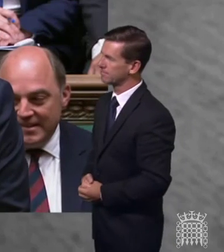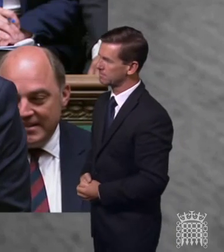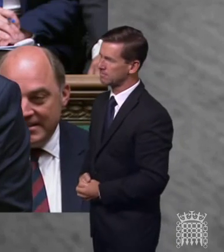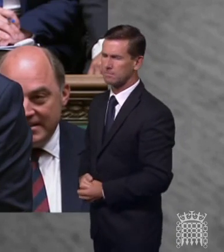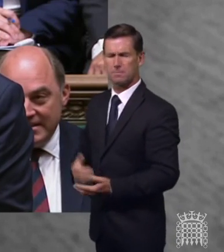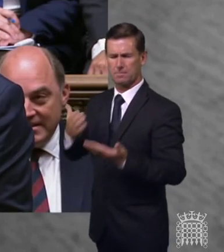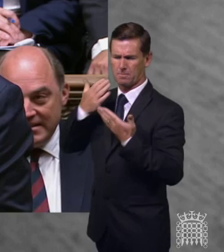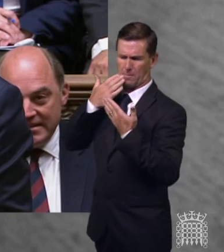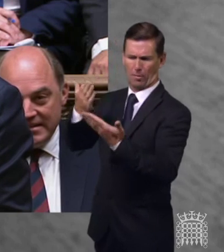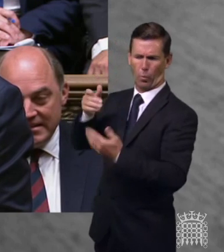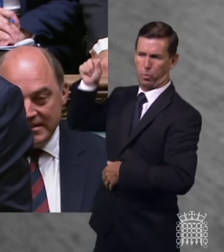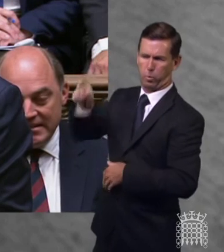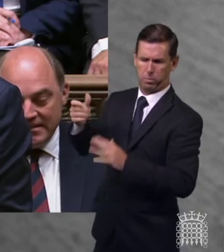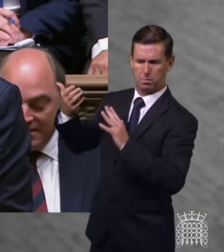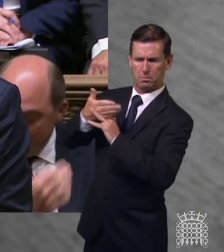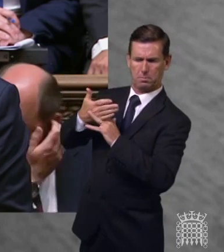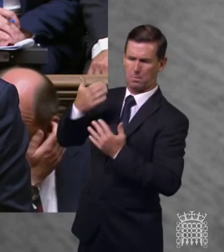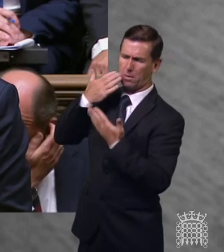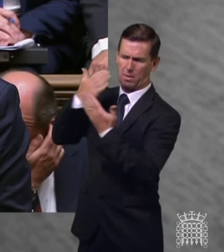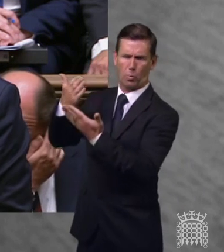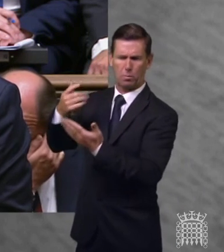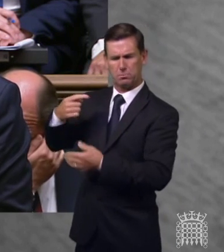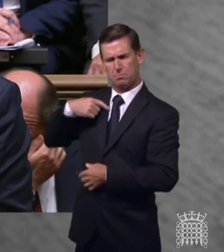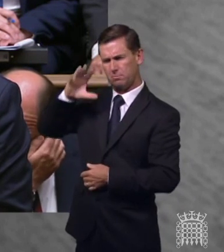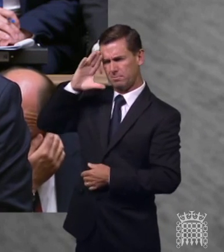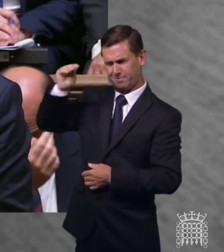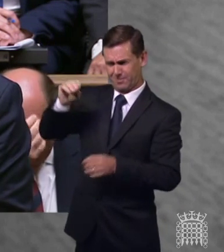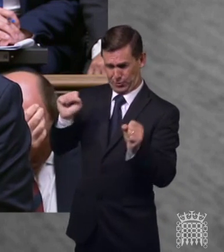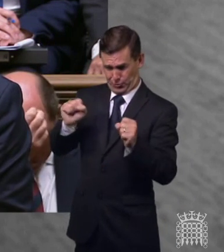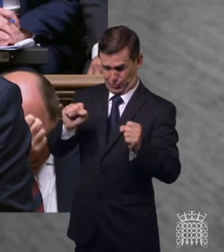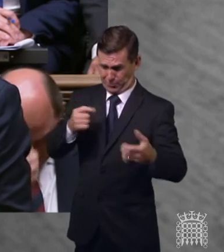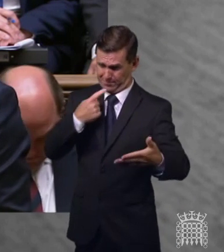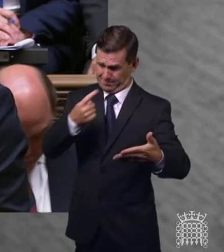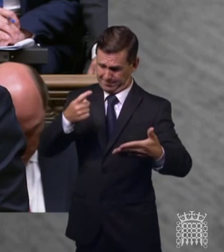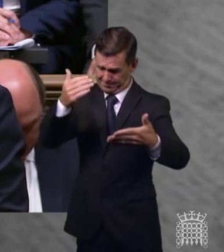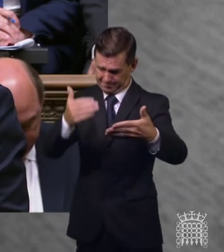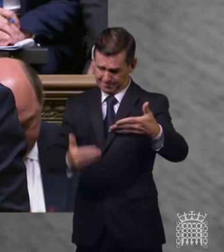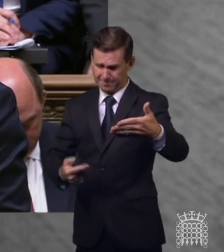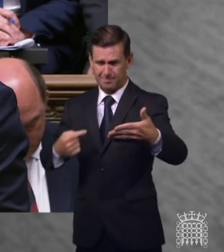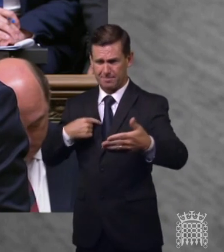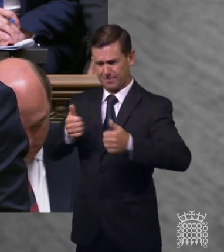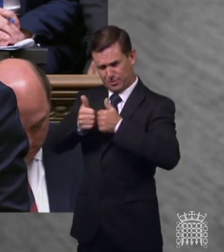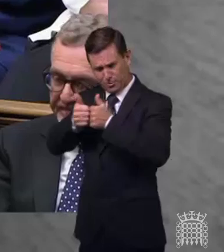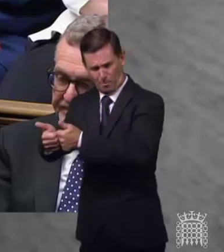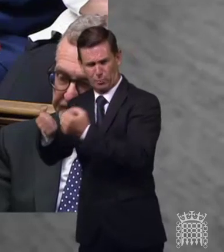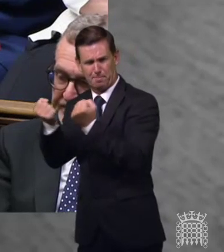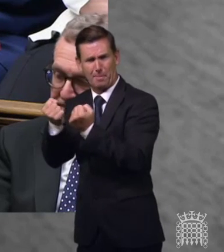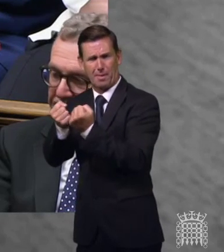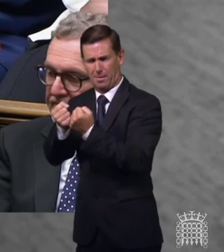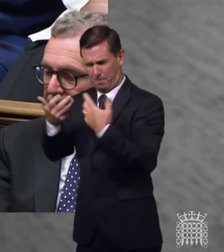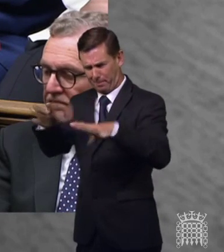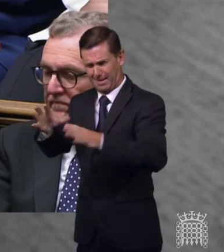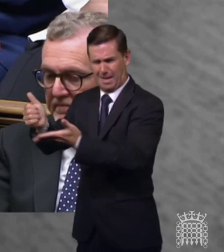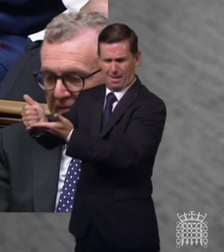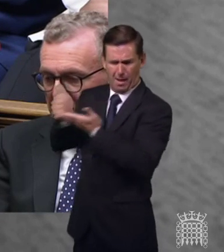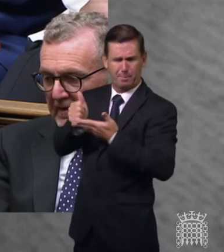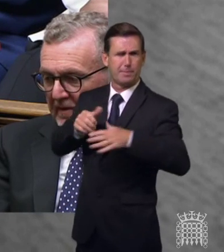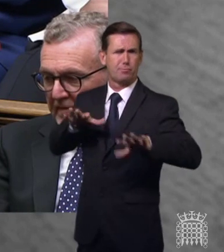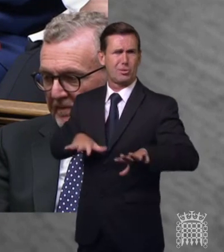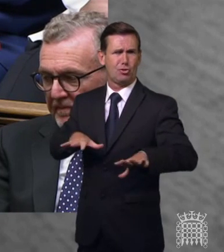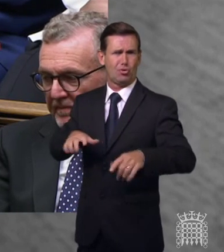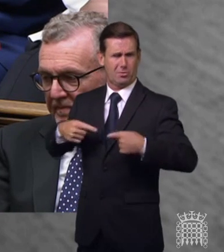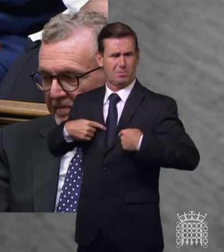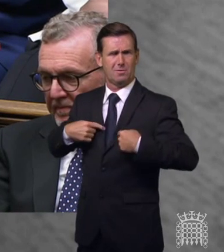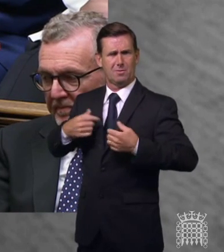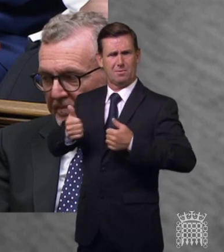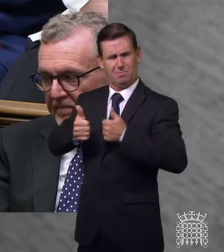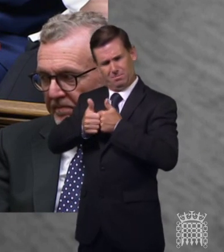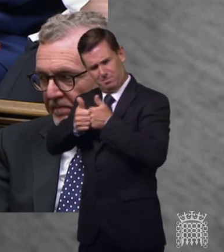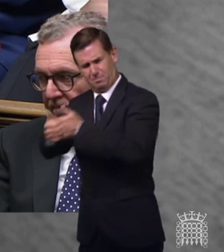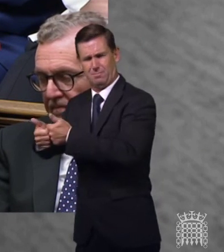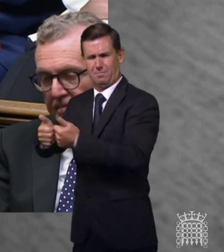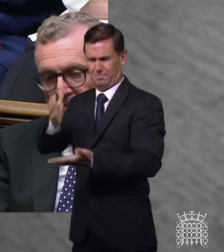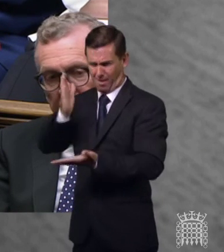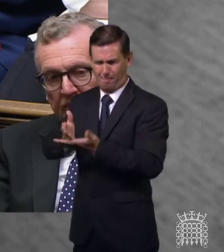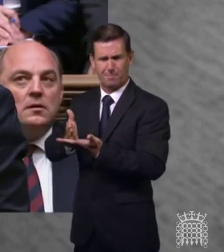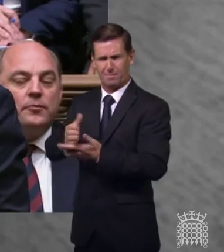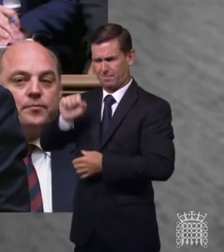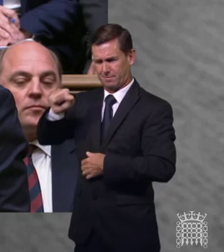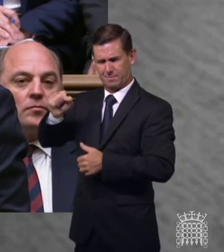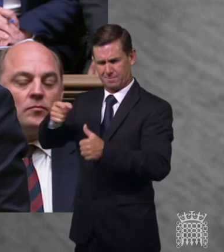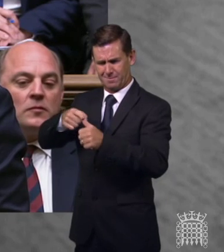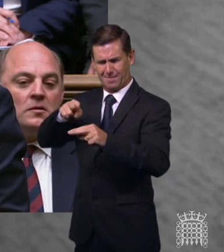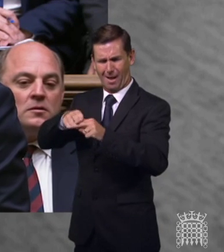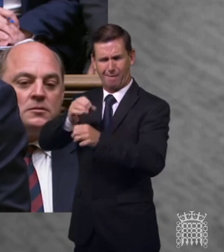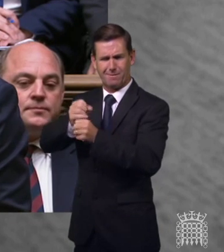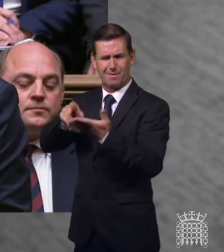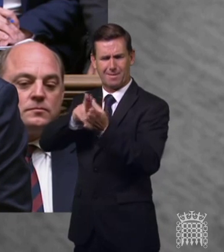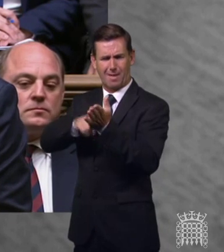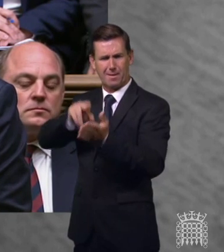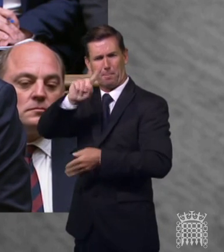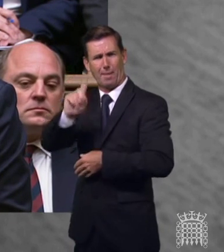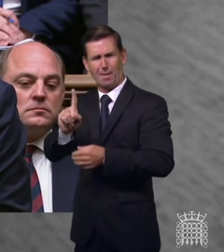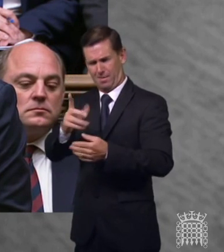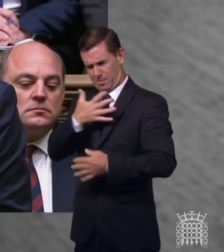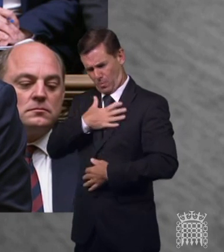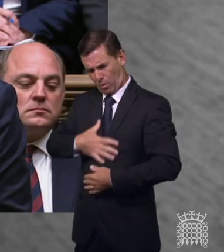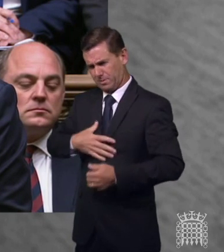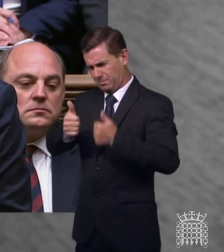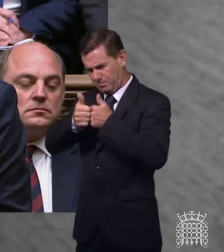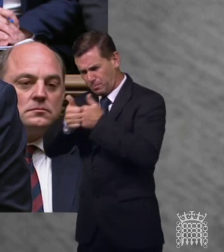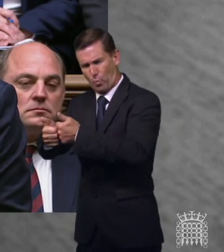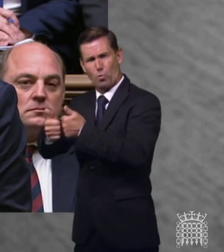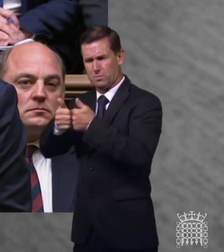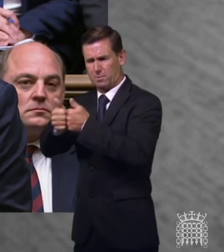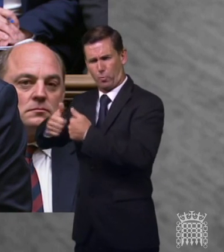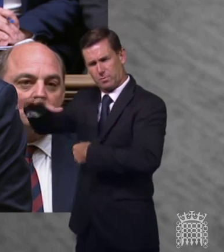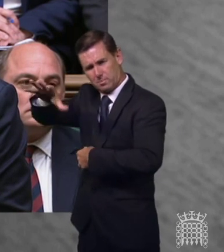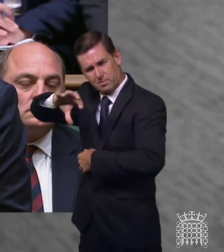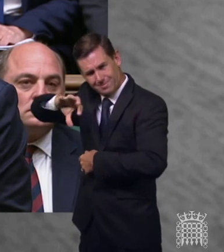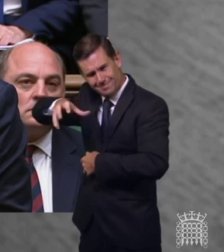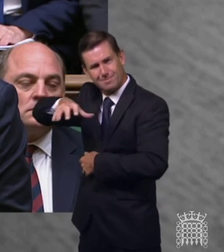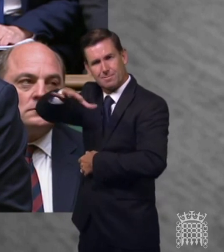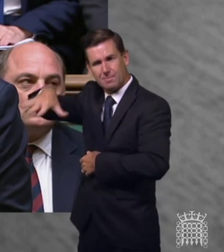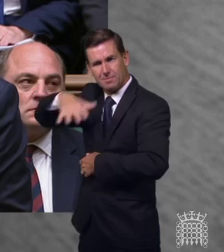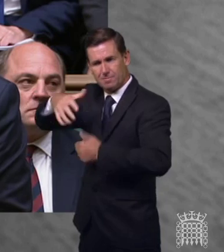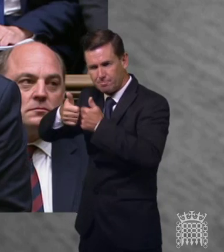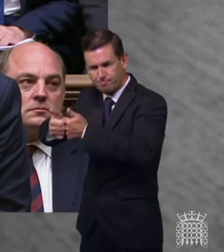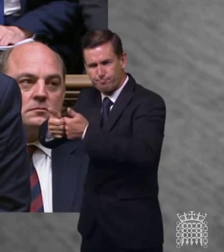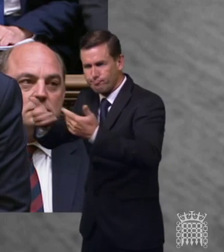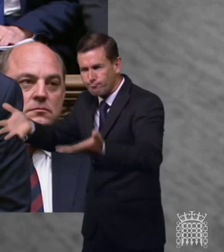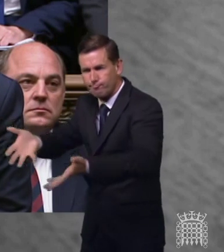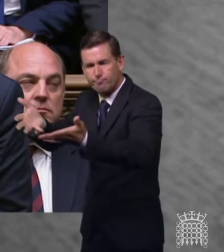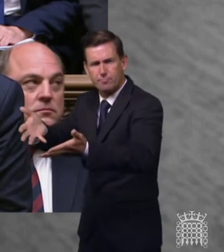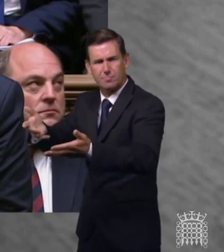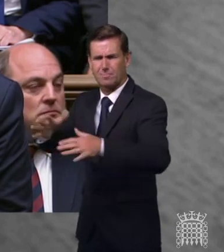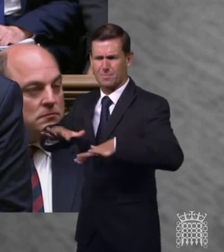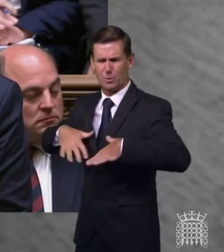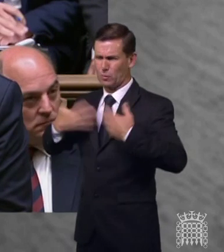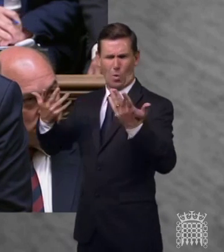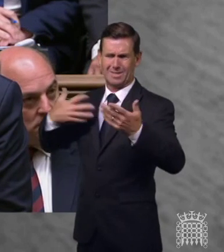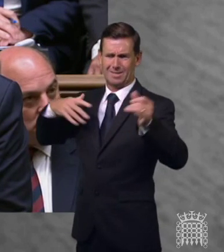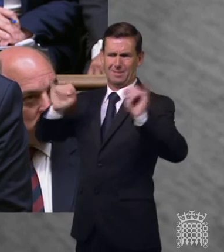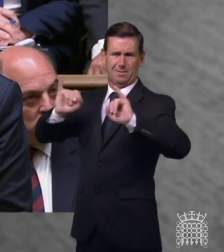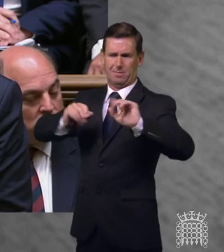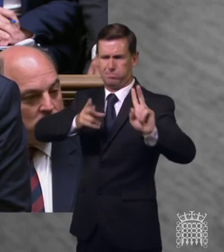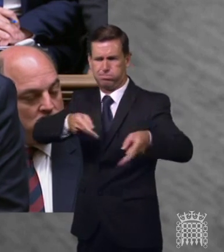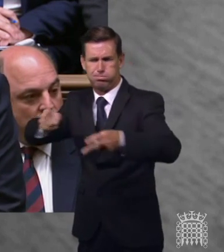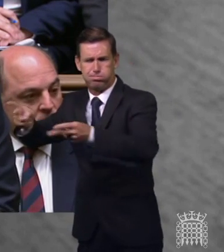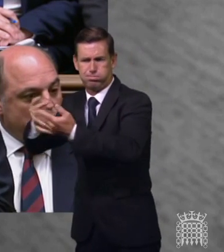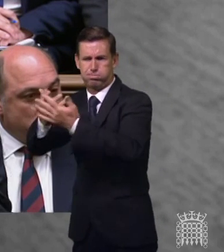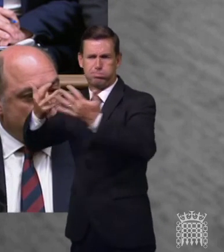I can assure him that, as I will be saying in just a few moments, we will be doing everything we can to support those who have helped the UK mission in Afghanistan and investing everything that we can to support the wider area around Afghanistan, and to do everything that we can to avert a humanitarian crisis.